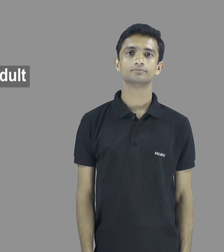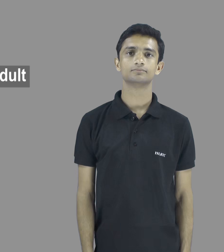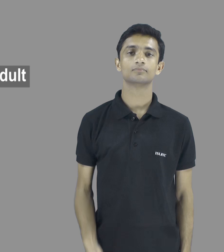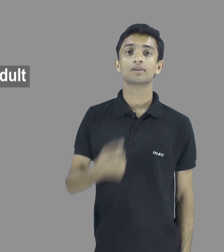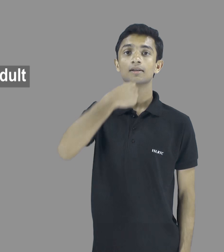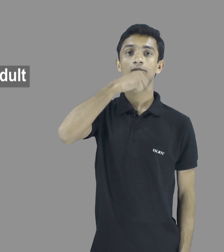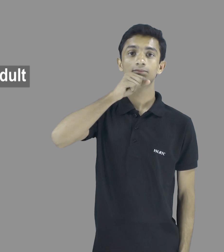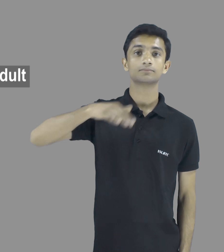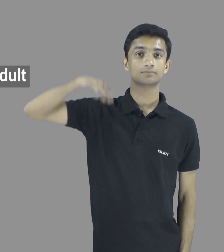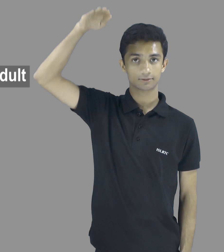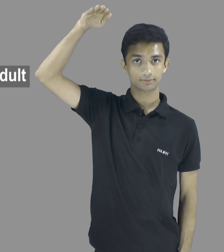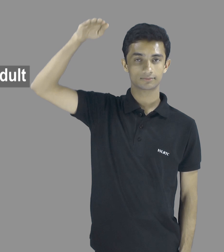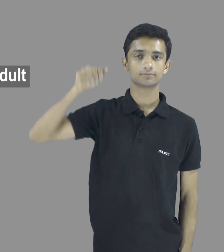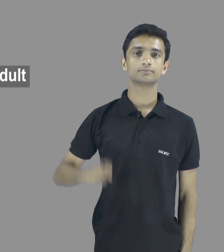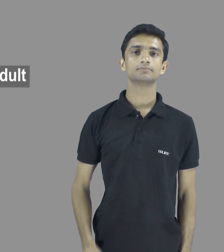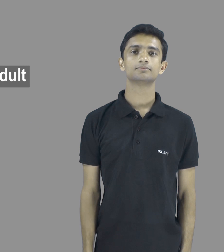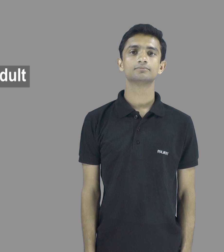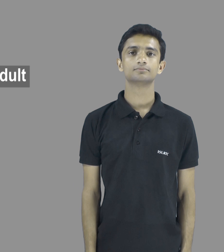Adult